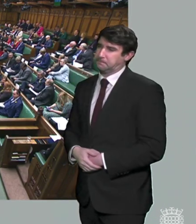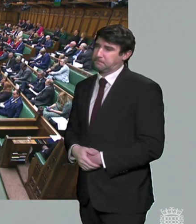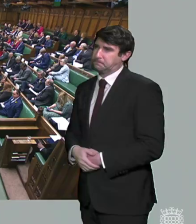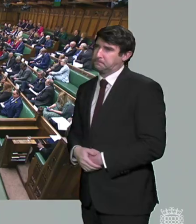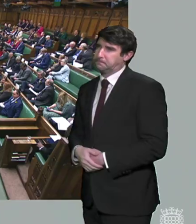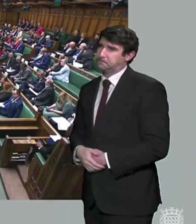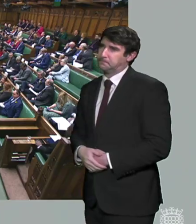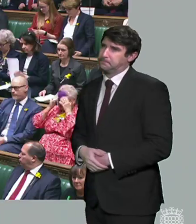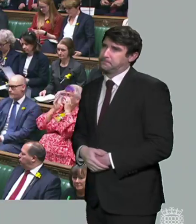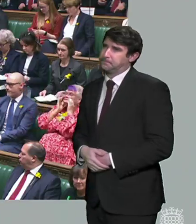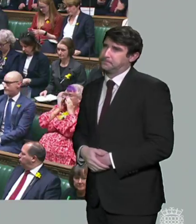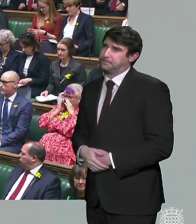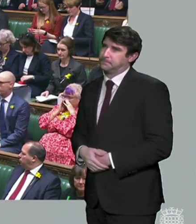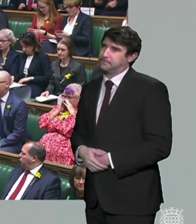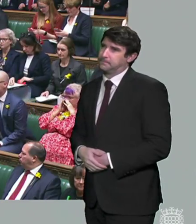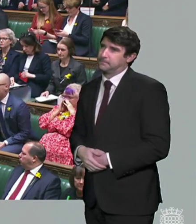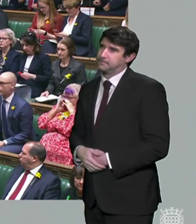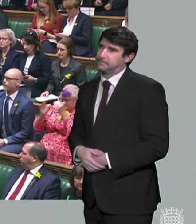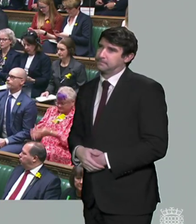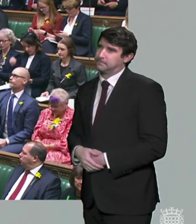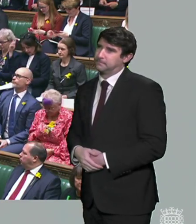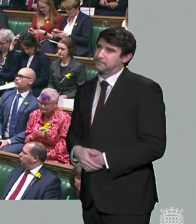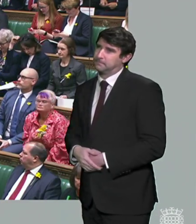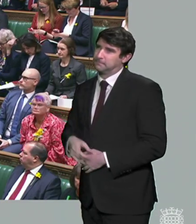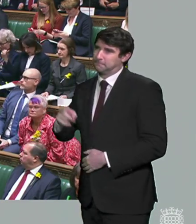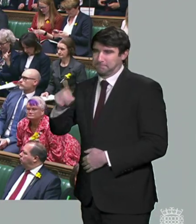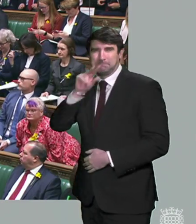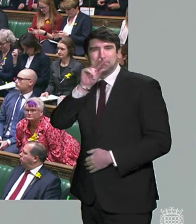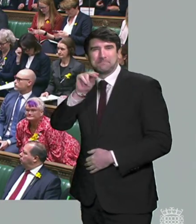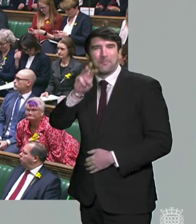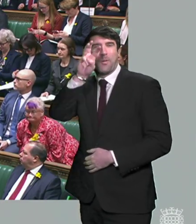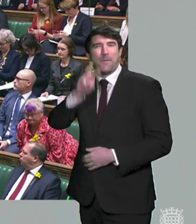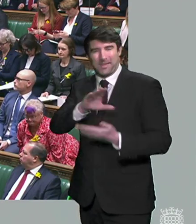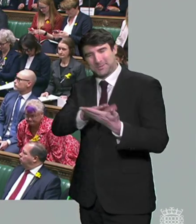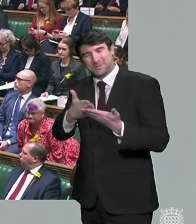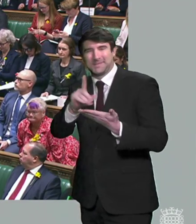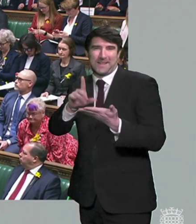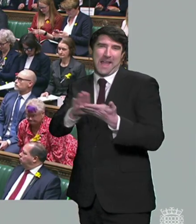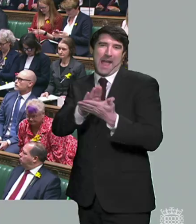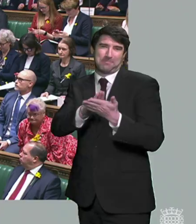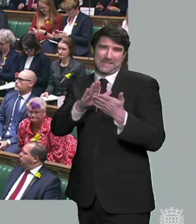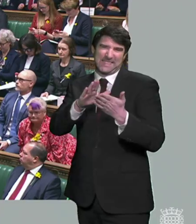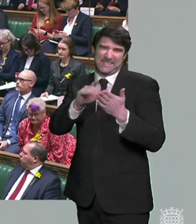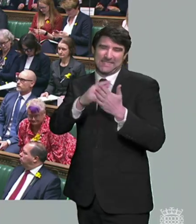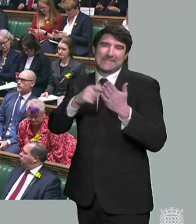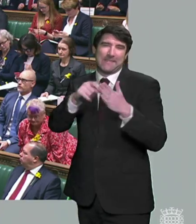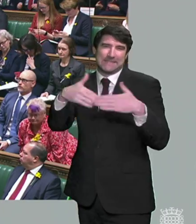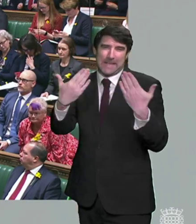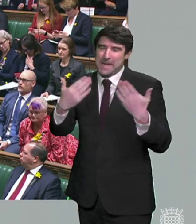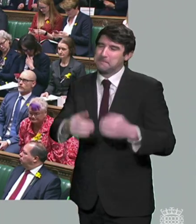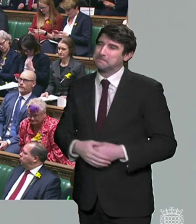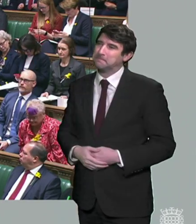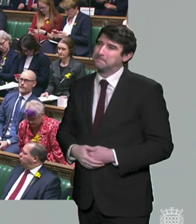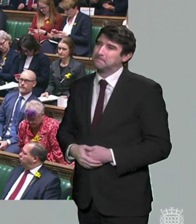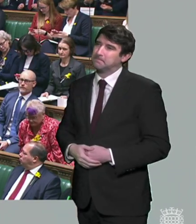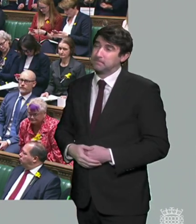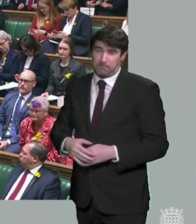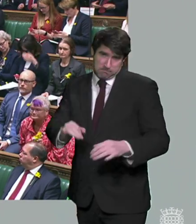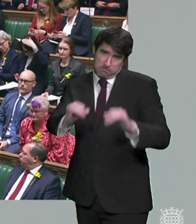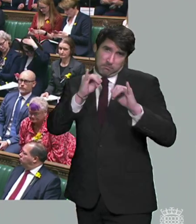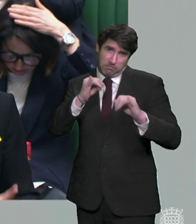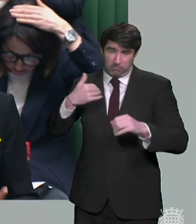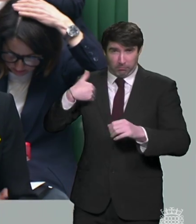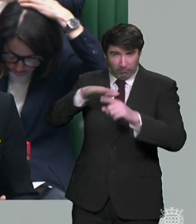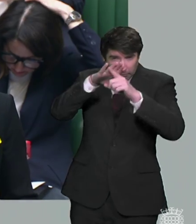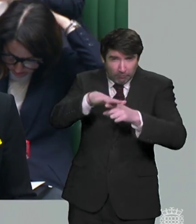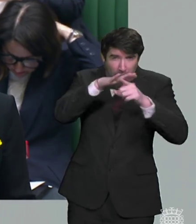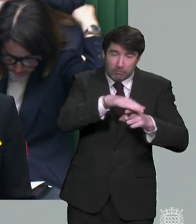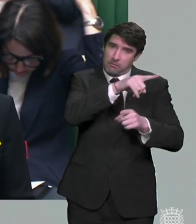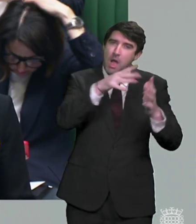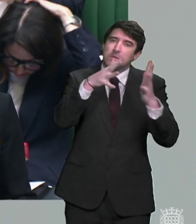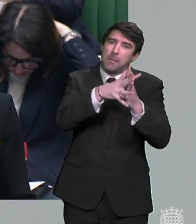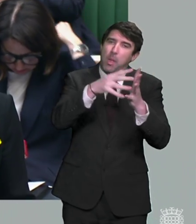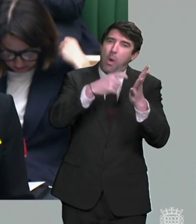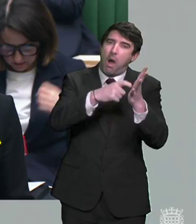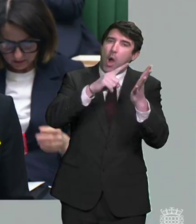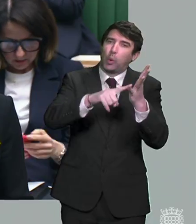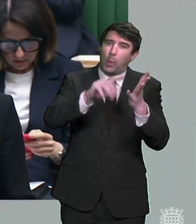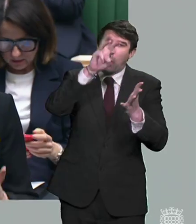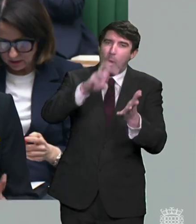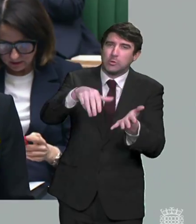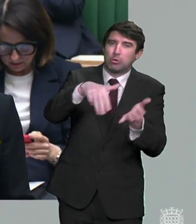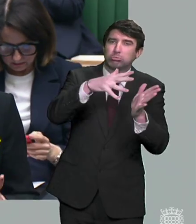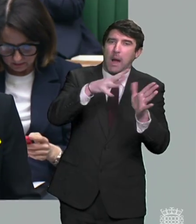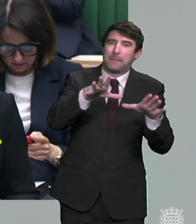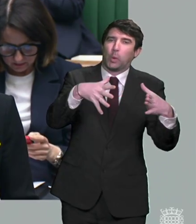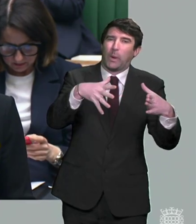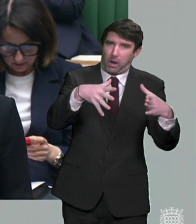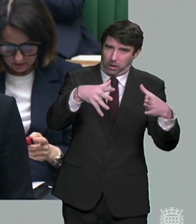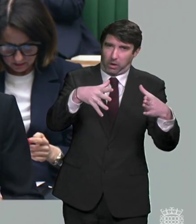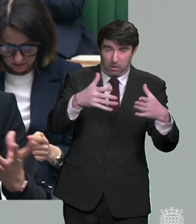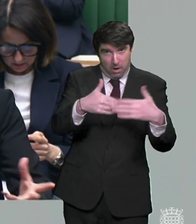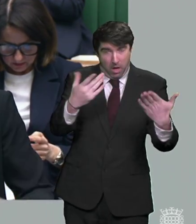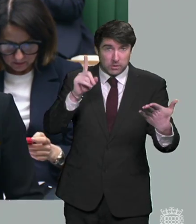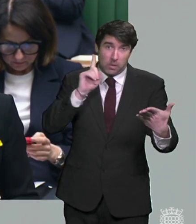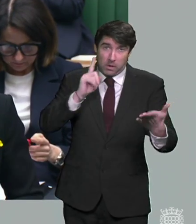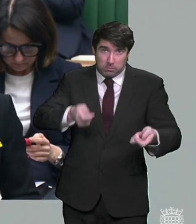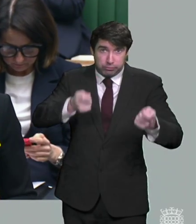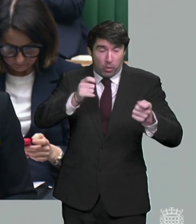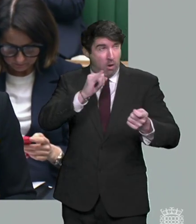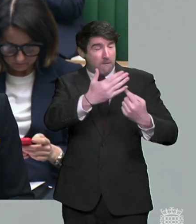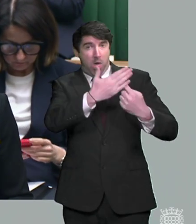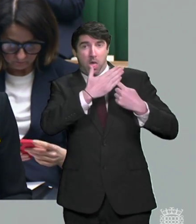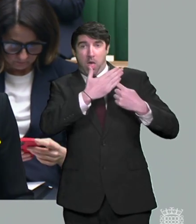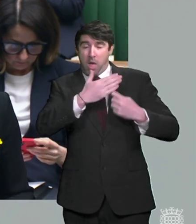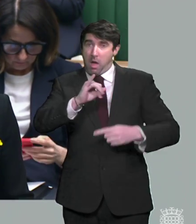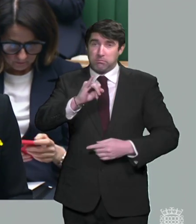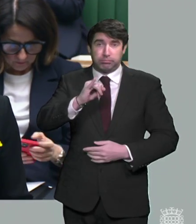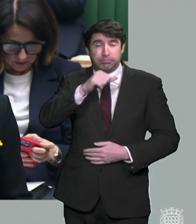Dydd gŵyl Dewi Sant hapus, Mr Speaker. I am sure that all honourable Members are concerned about the allegations of discrimination and misogyny within the WRU that victims have come forward and said they have faced.